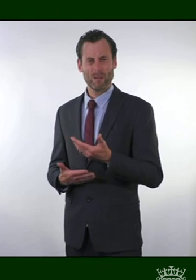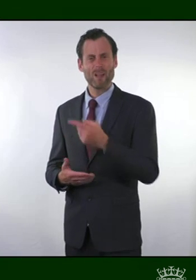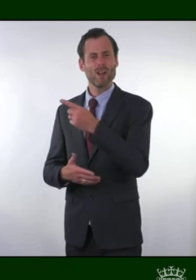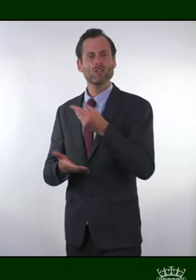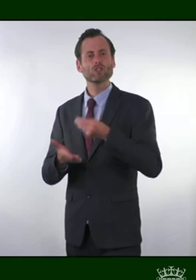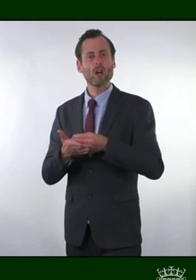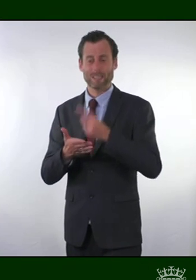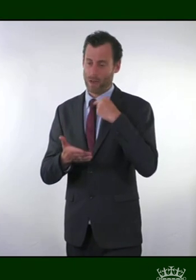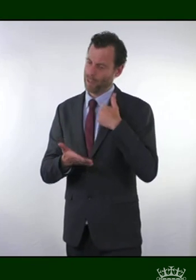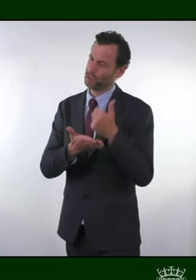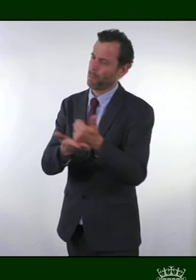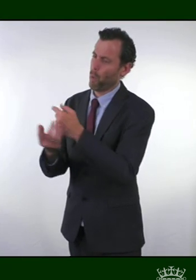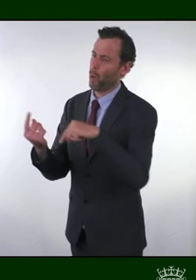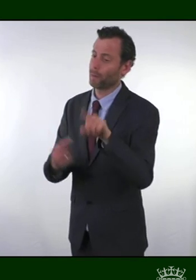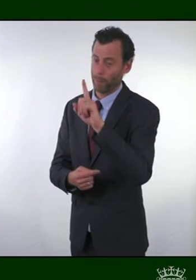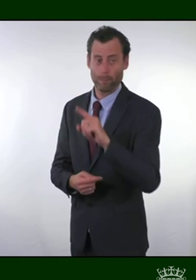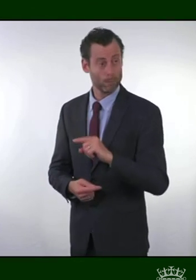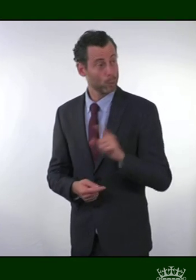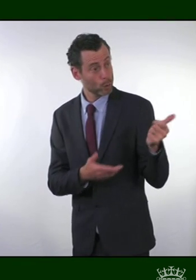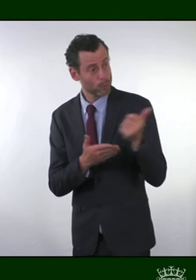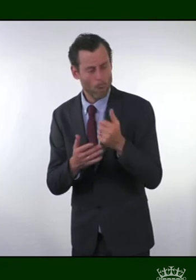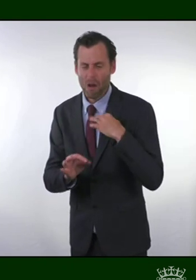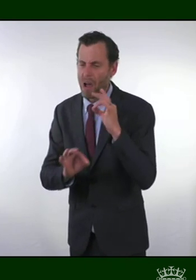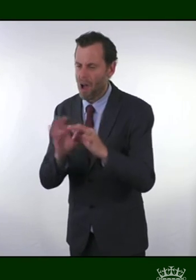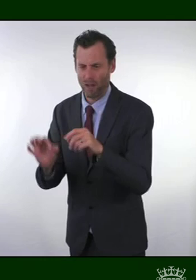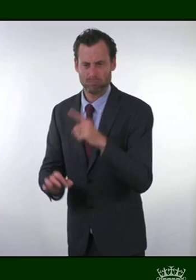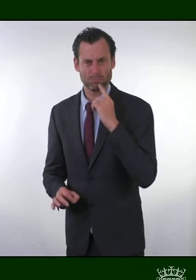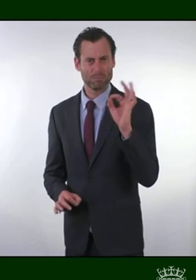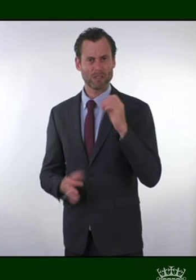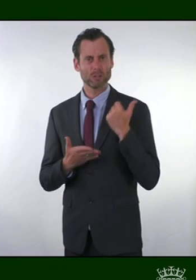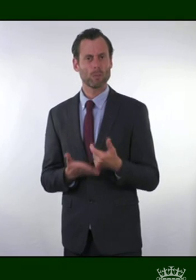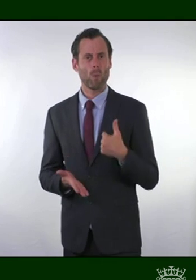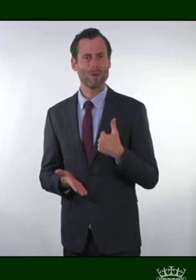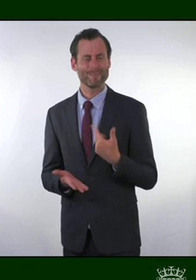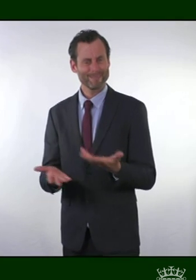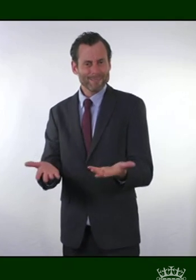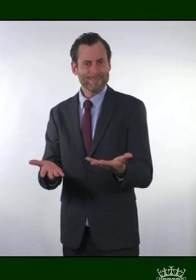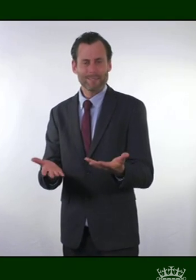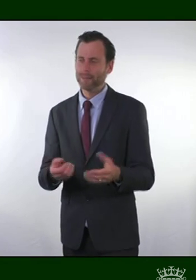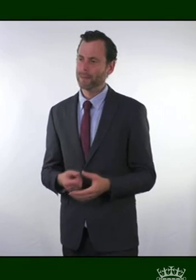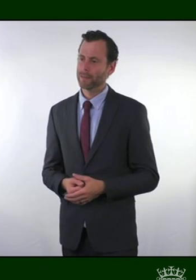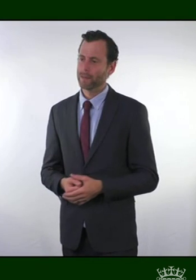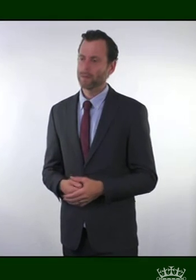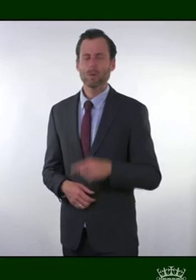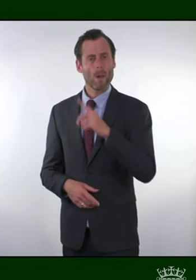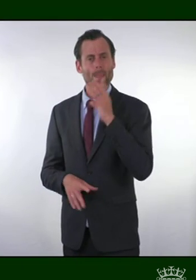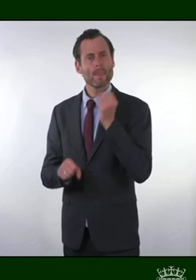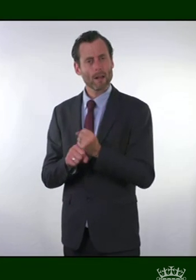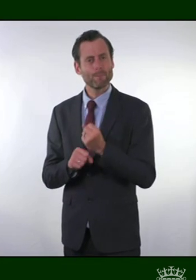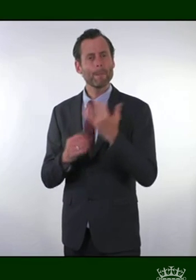The SNP believes that the Chancellor must fill these gaps and extend the furlough and self-employment income support schemes for as long as each of the four nations require that, so that no one is left behind.